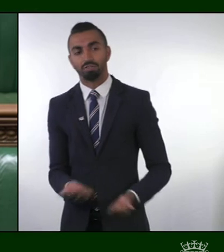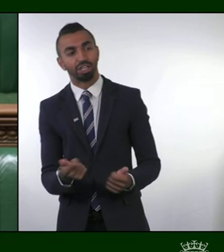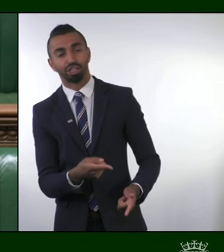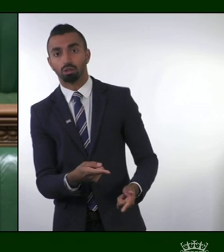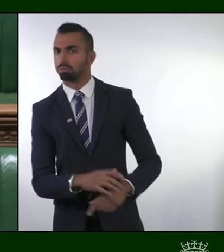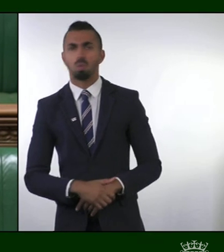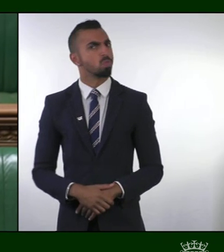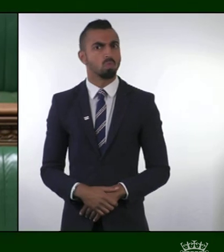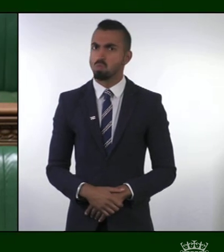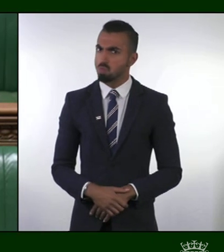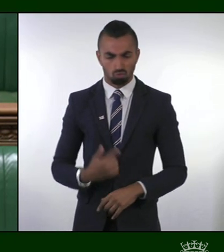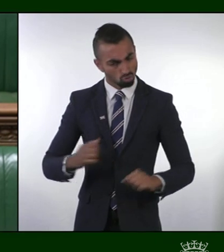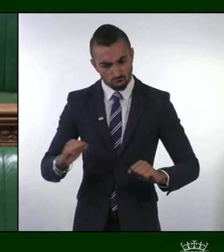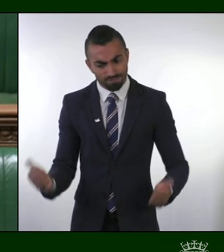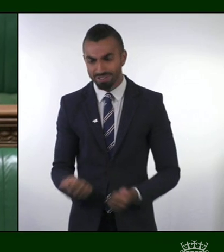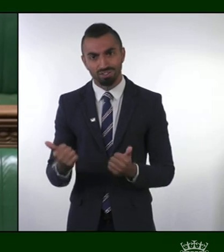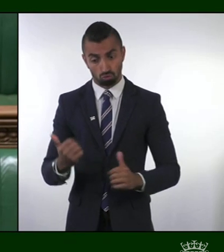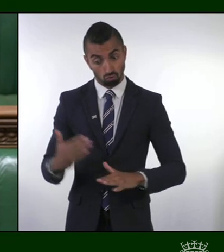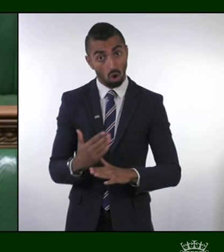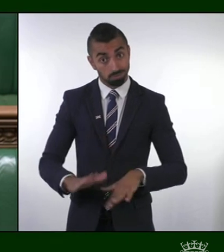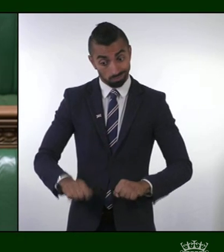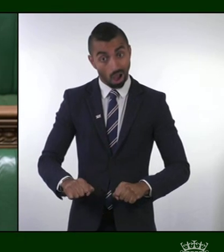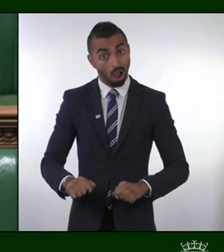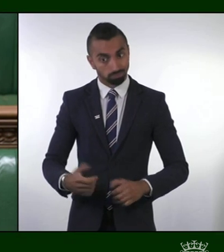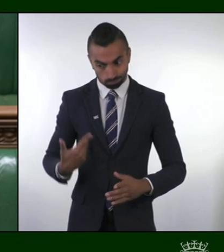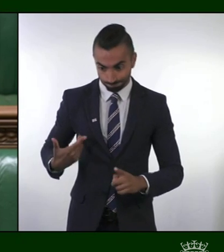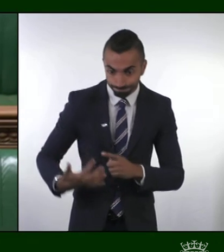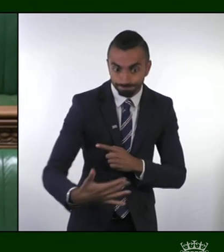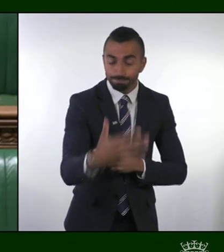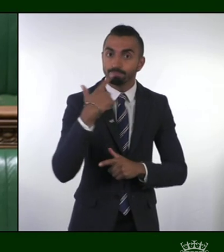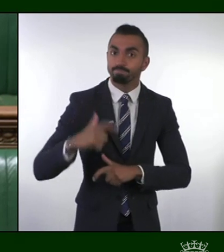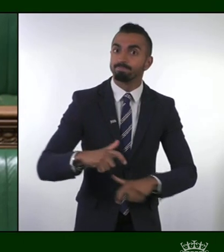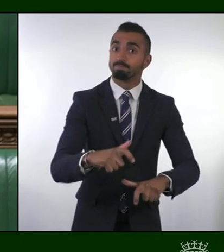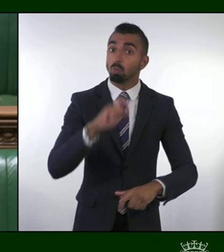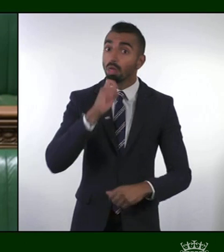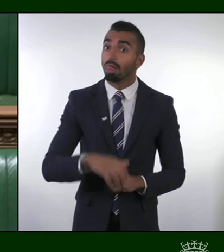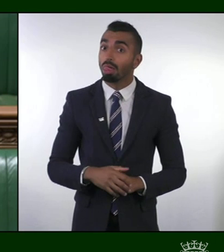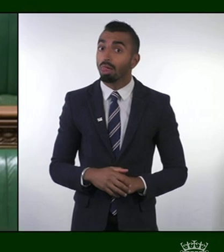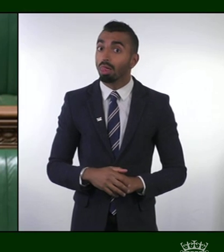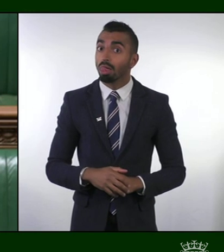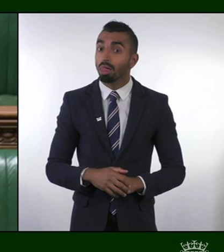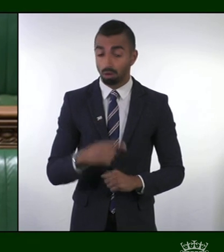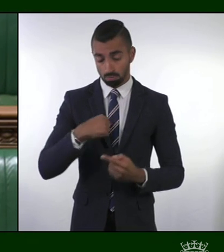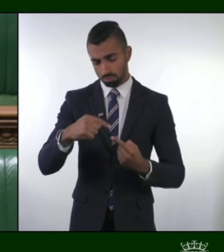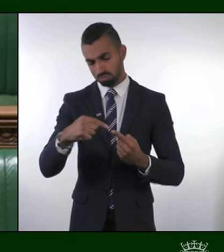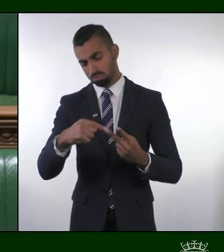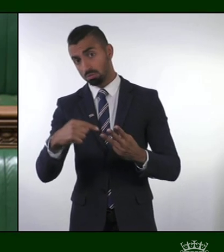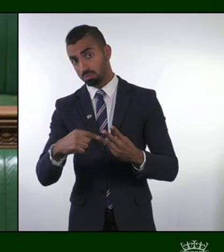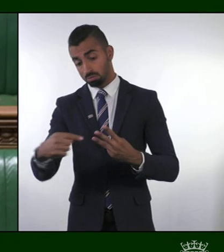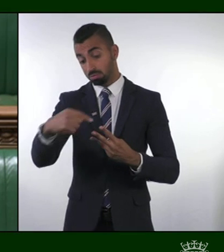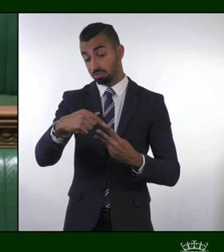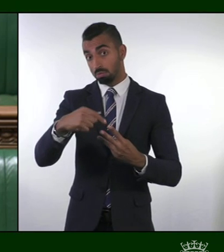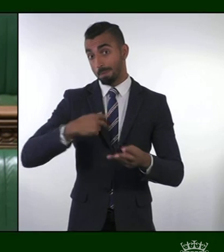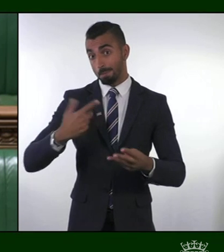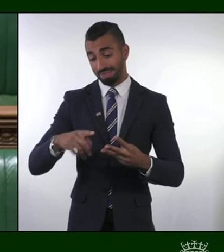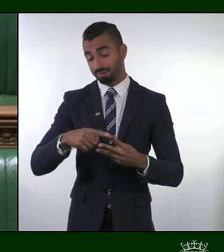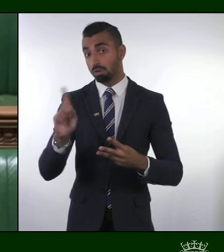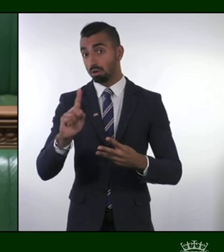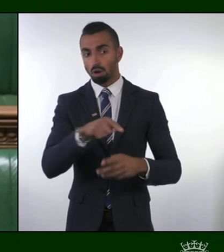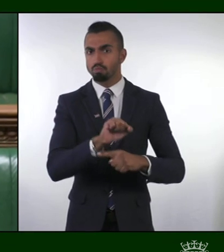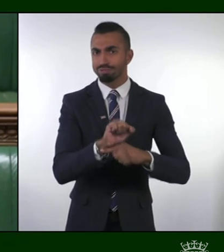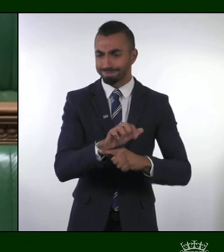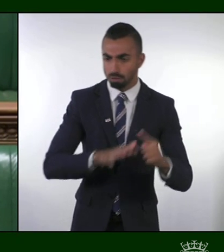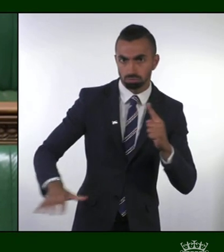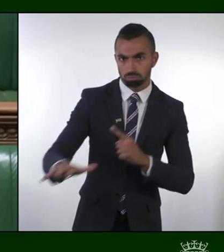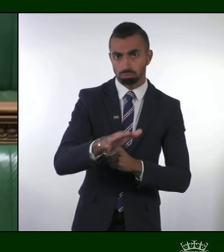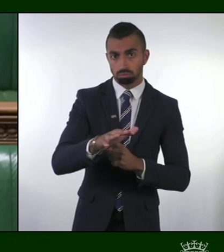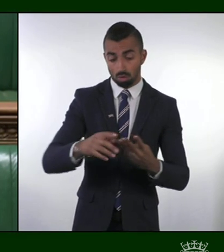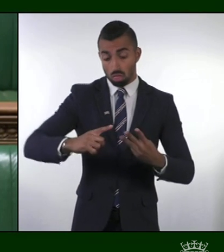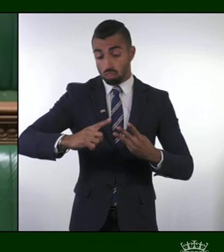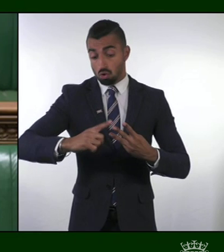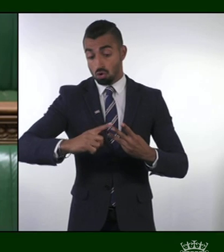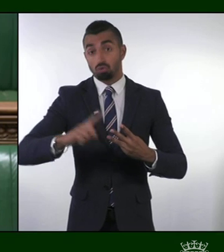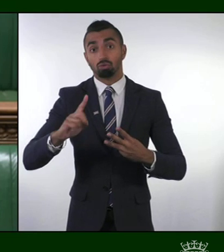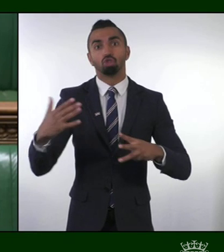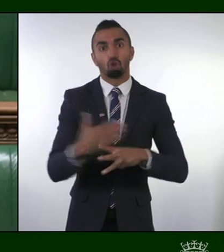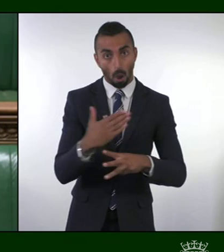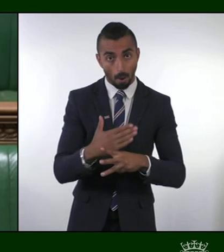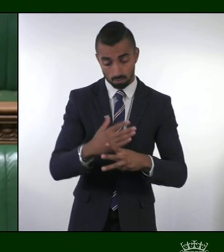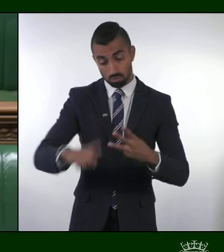If the first phase of our economic response was about protection and the second phase—the phase we are addressing today—is about jobs, there will come a third phase, when we will rebuild.